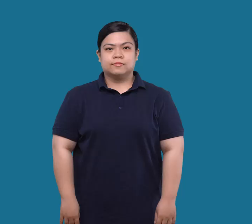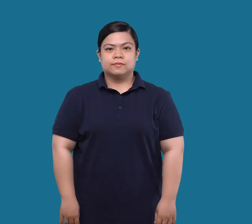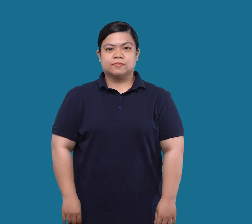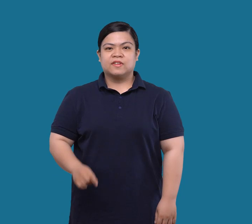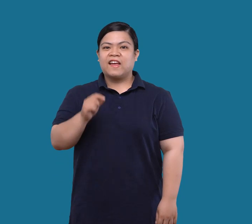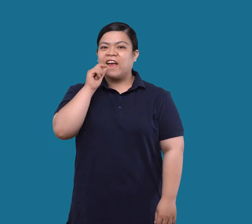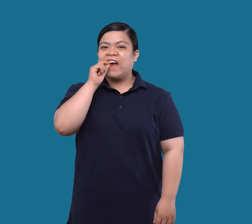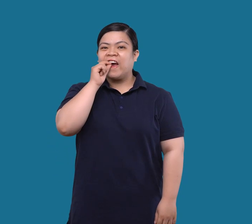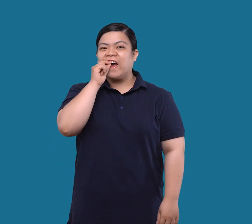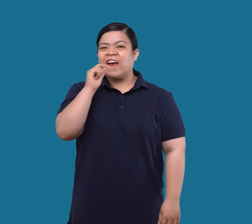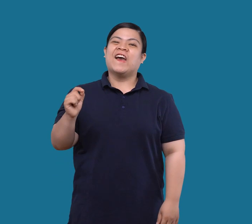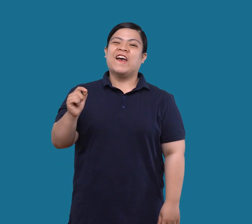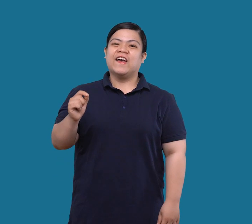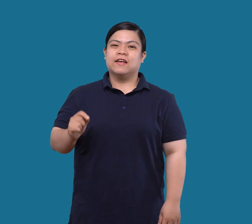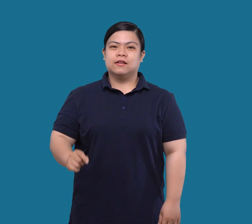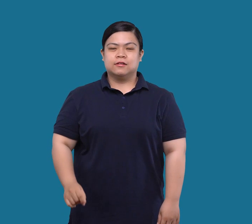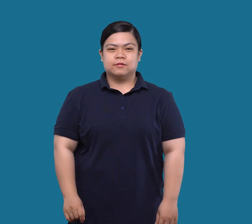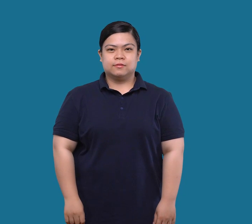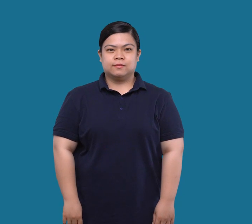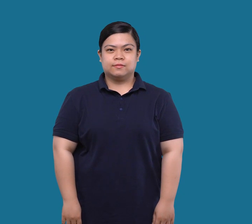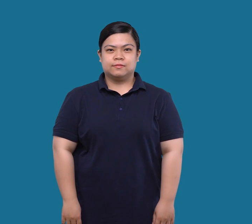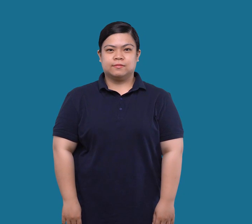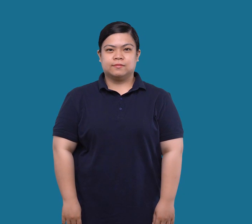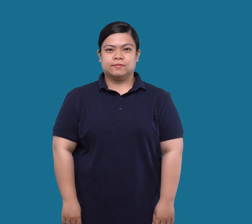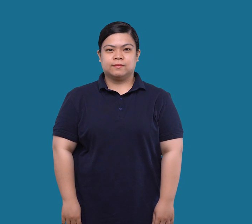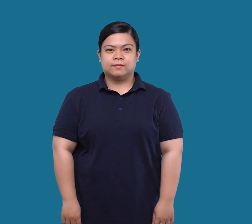nhổ răng